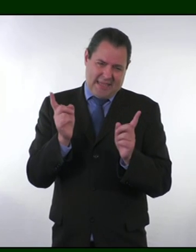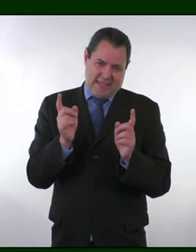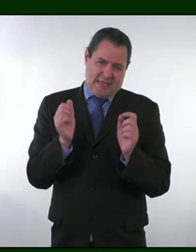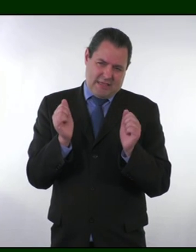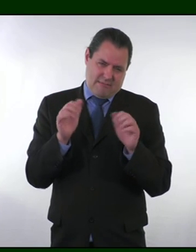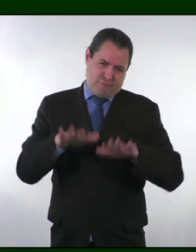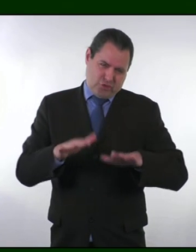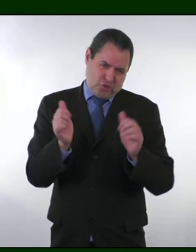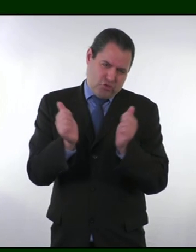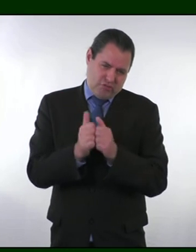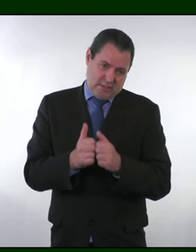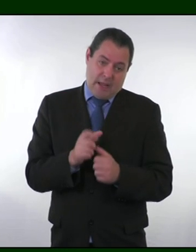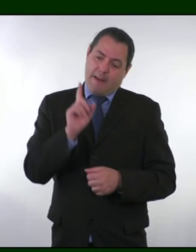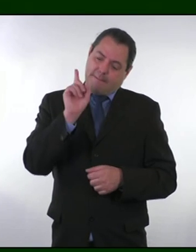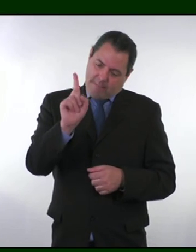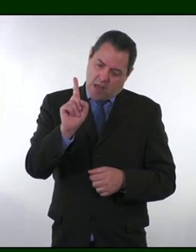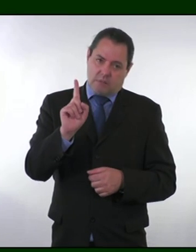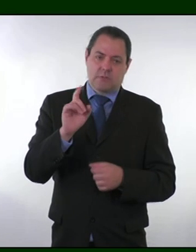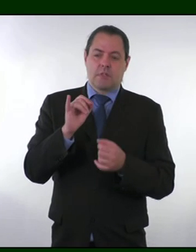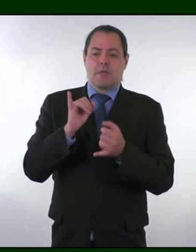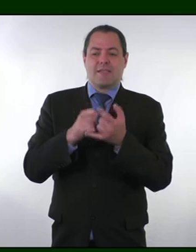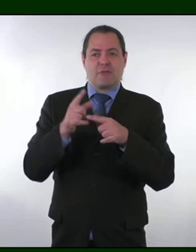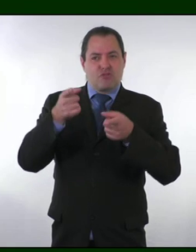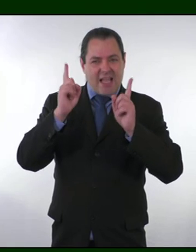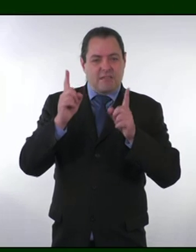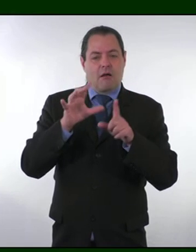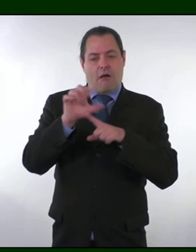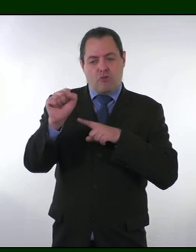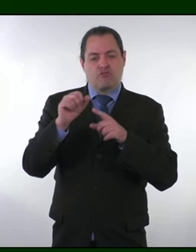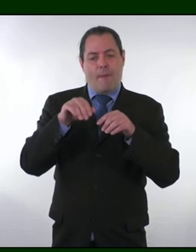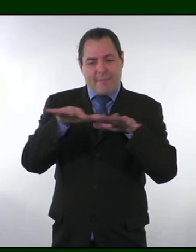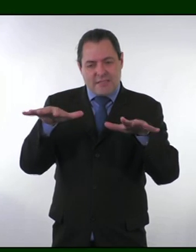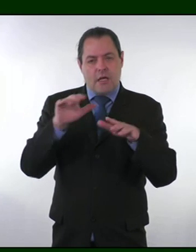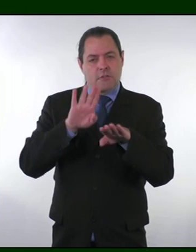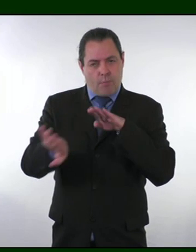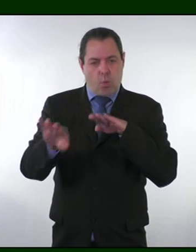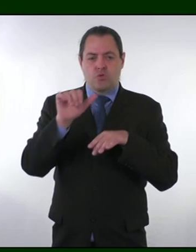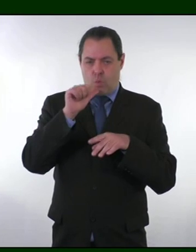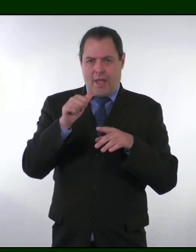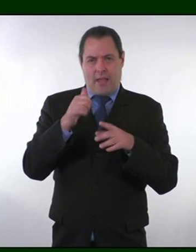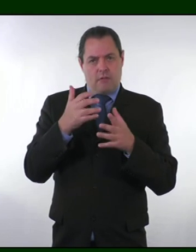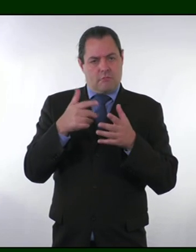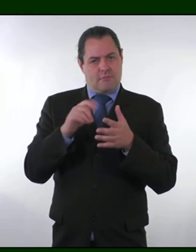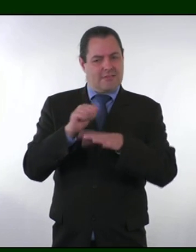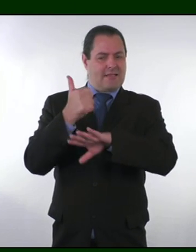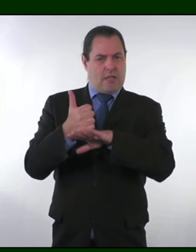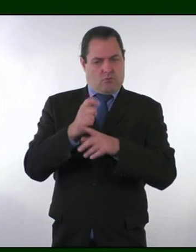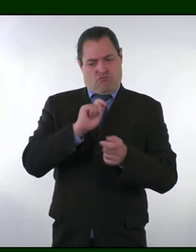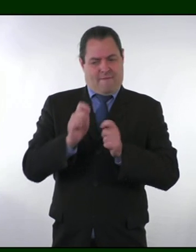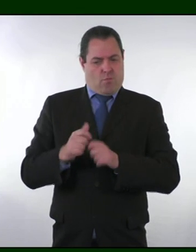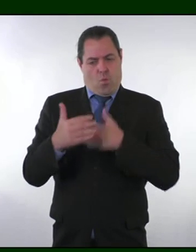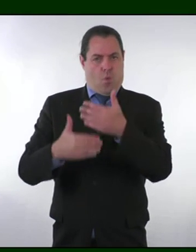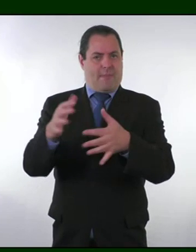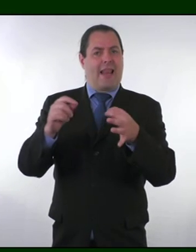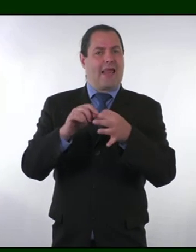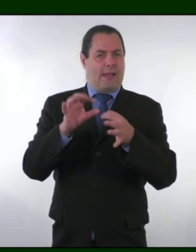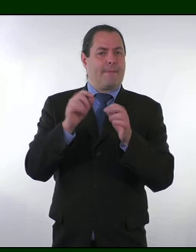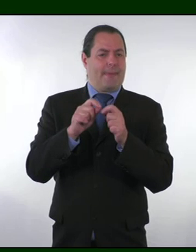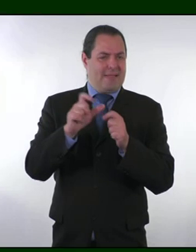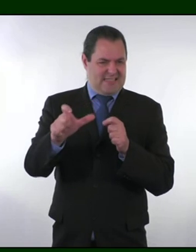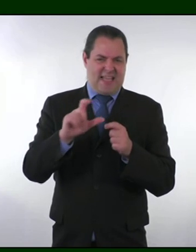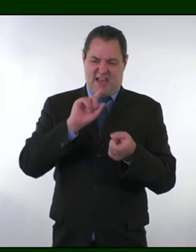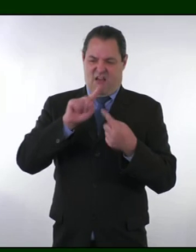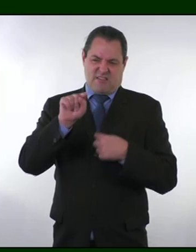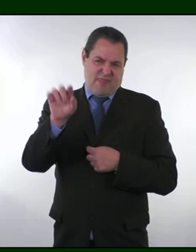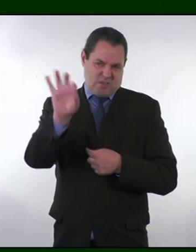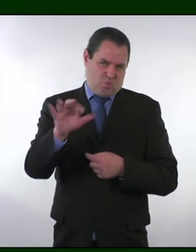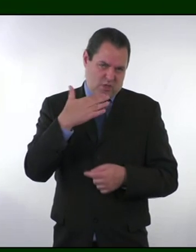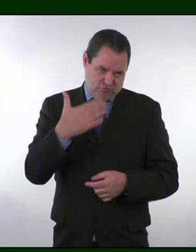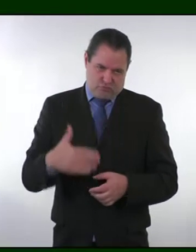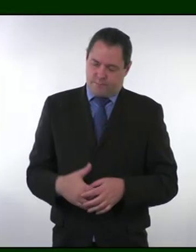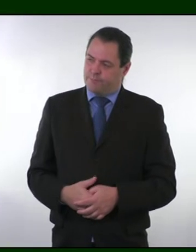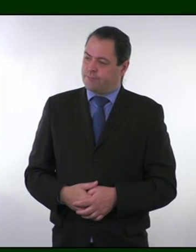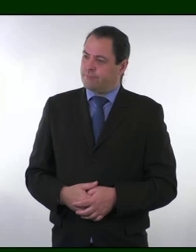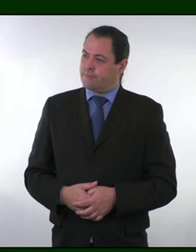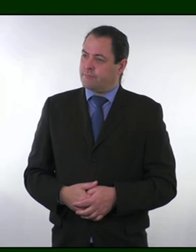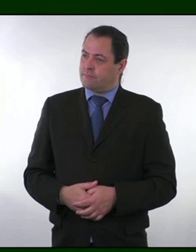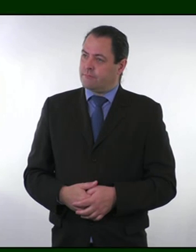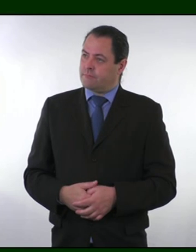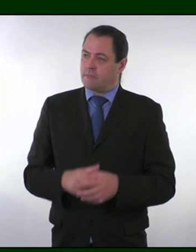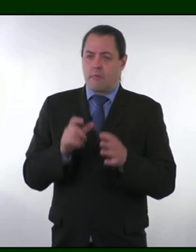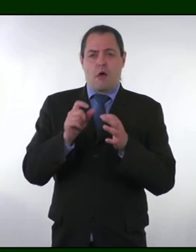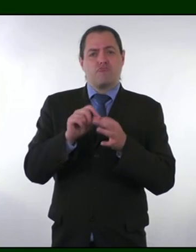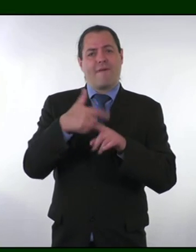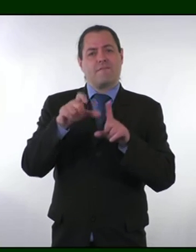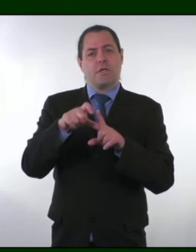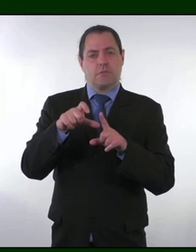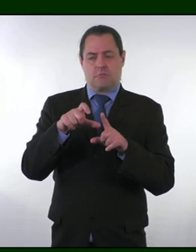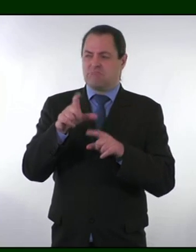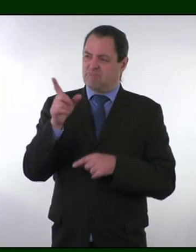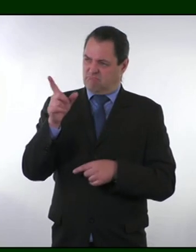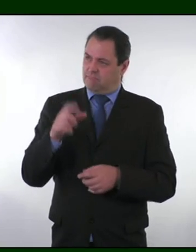My right honourable Friend the Secretary of State for Digital, Culture, Media and Sport will be setting out a roadmap for reform of the BBC shortly and addressing the very issues he mentions.